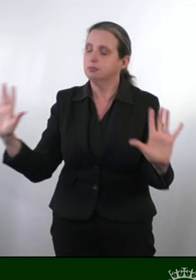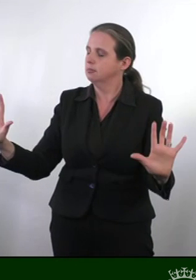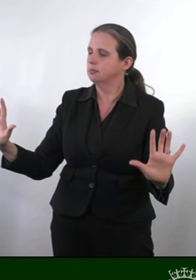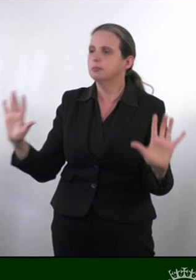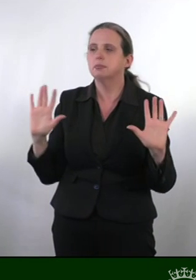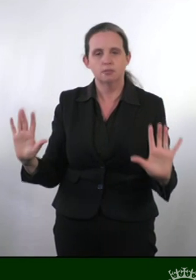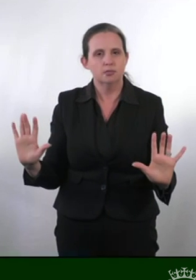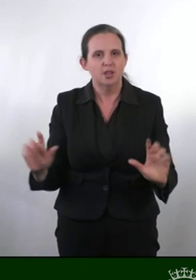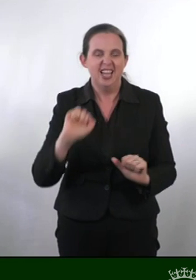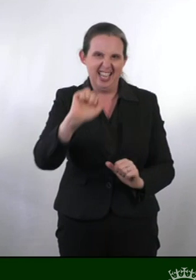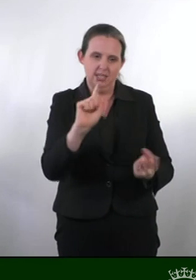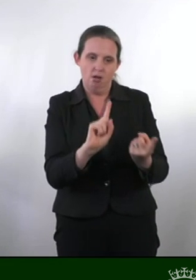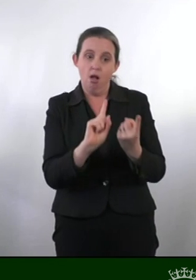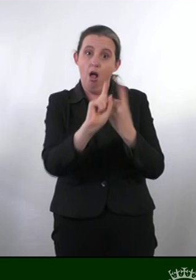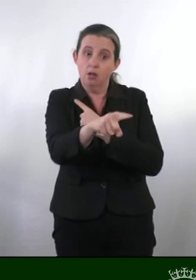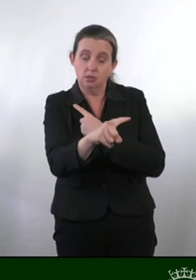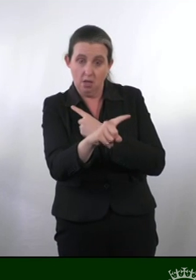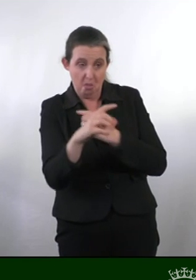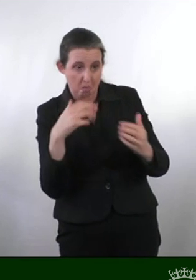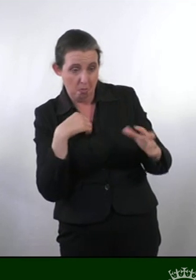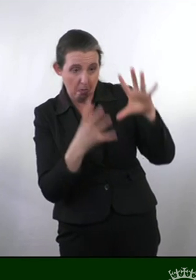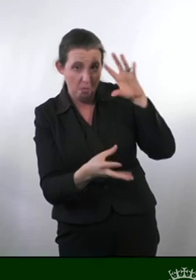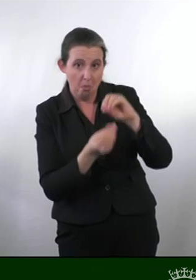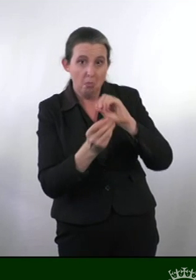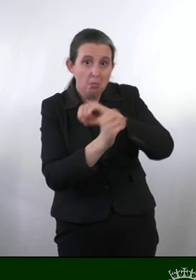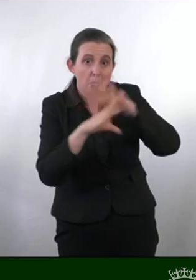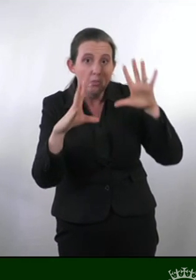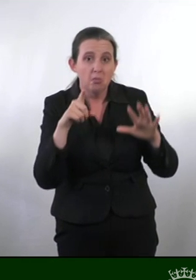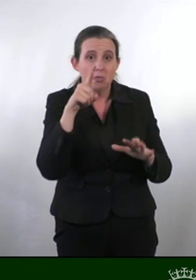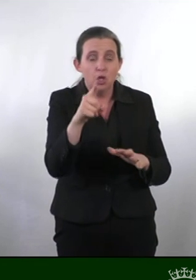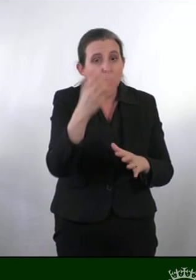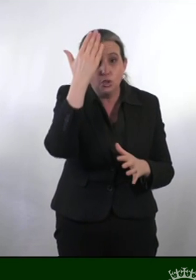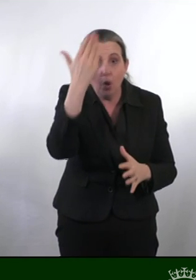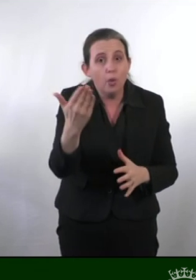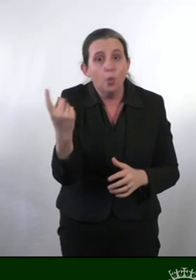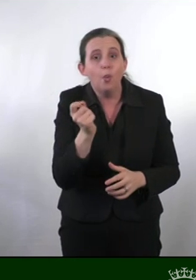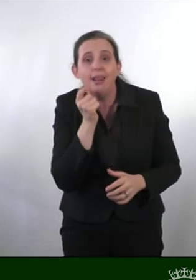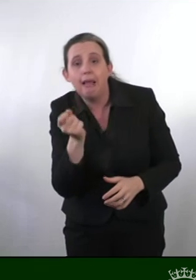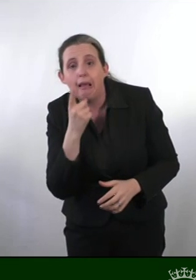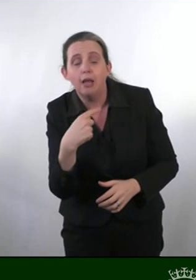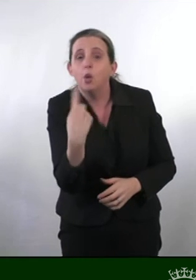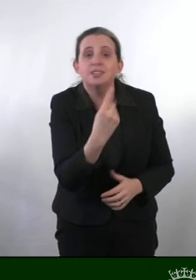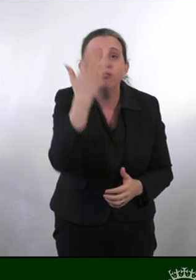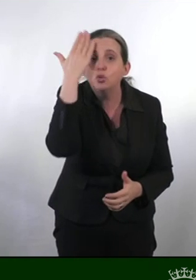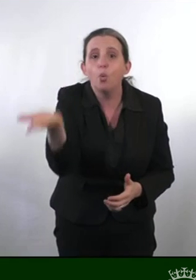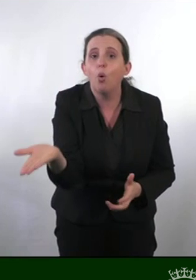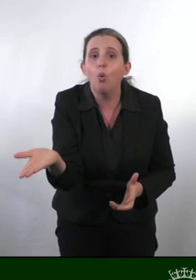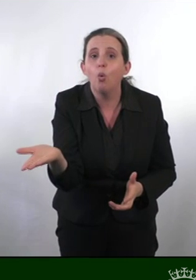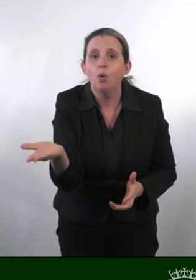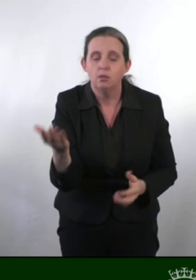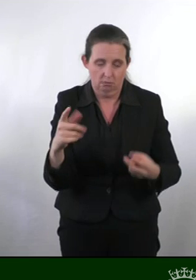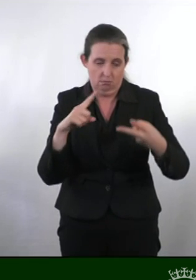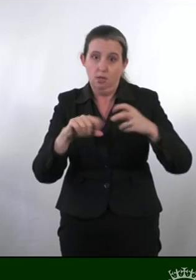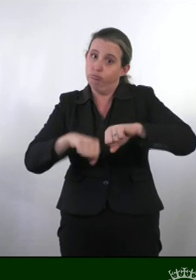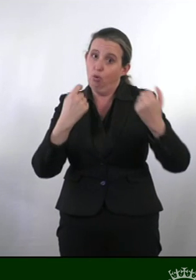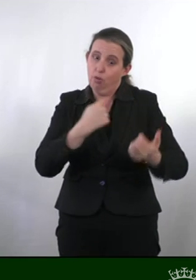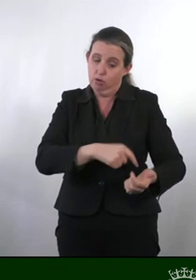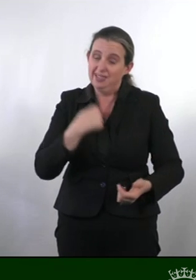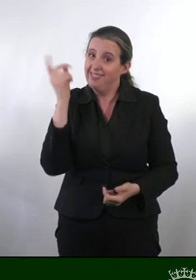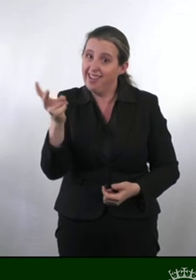I take it from his answer that he has no idea who is leaking from his Government, so I think we will put that as another one in the “no” column.